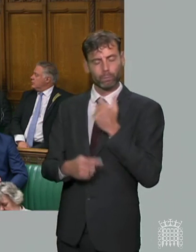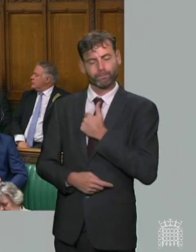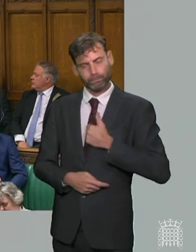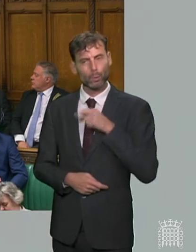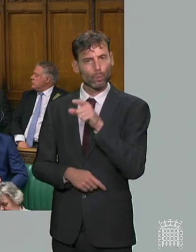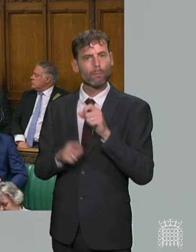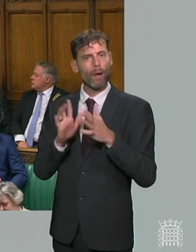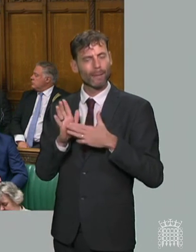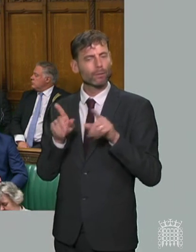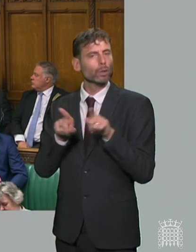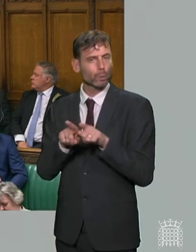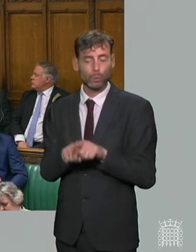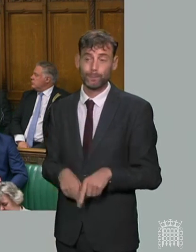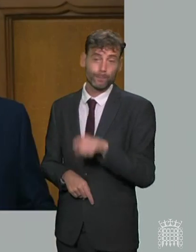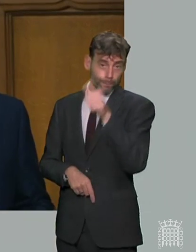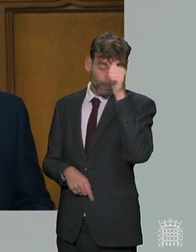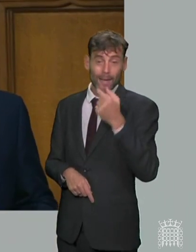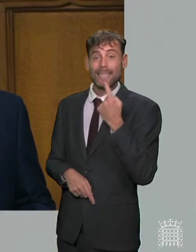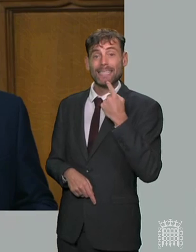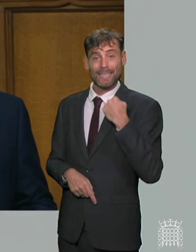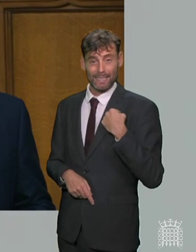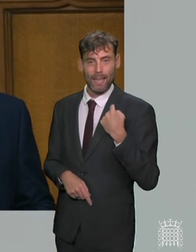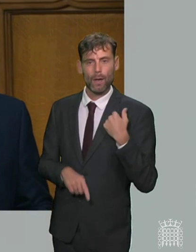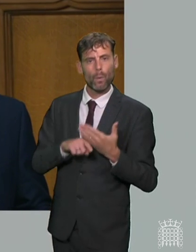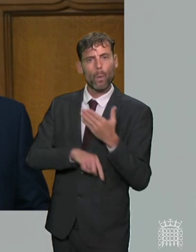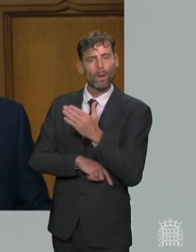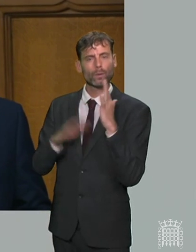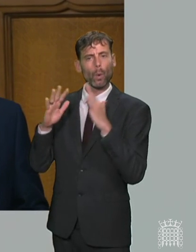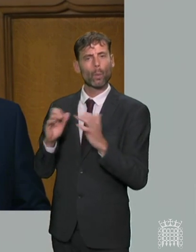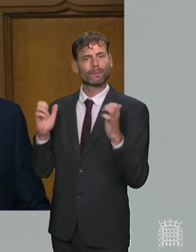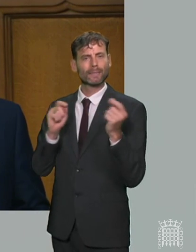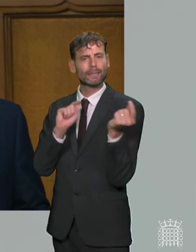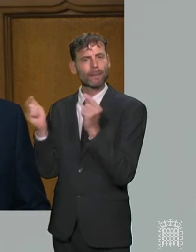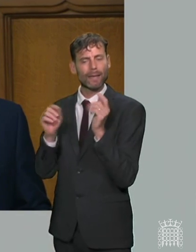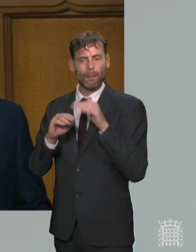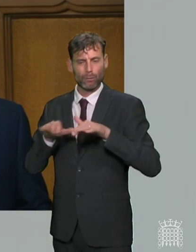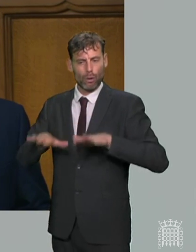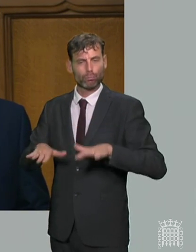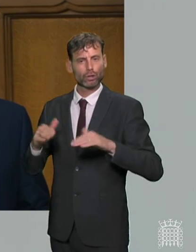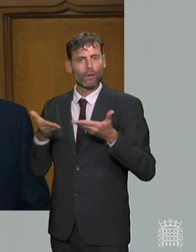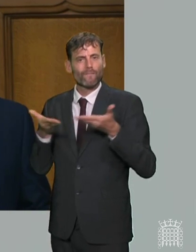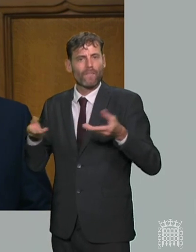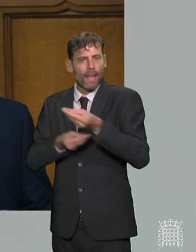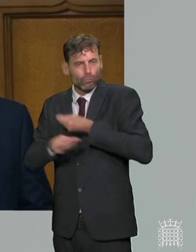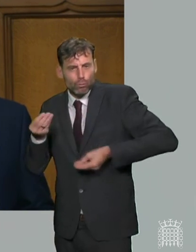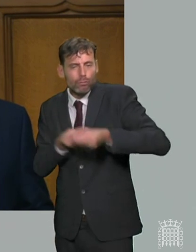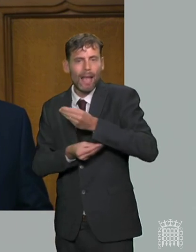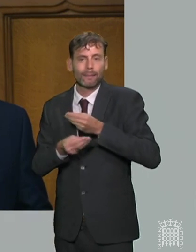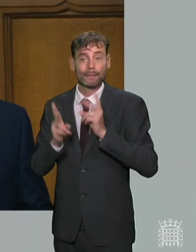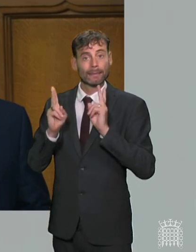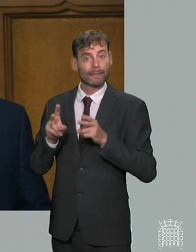As my right honourable Friend knows, yesterday I led a Westminster Hall debate on the British fur trade and the import of dead animal products from abroad.